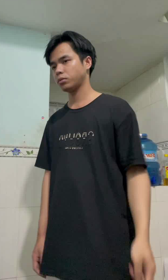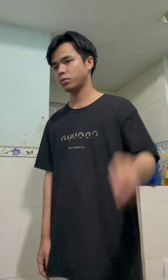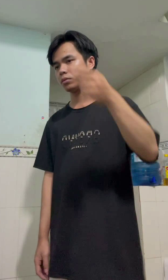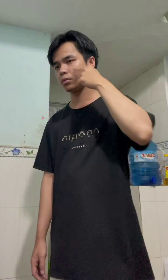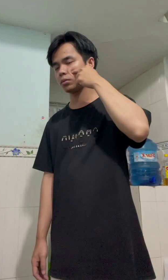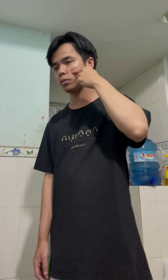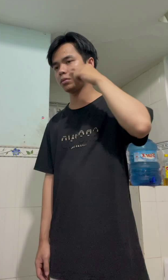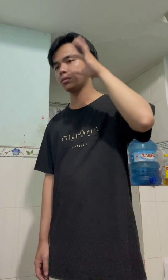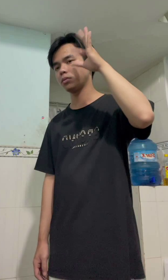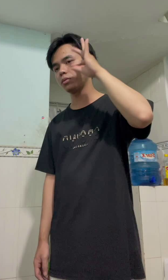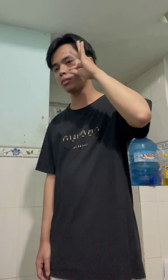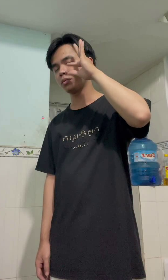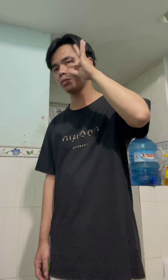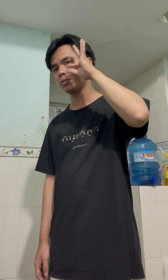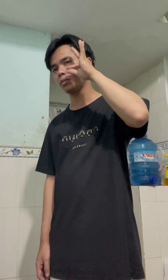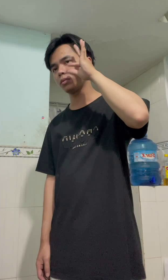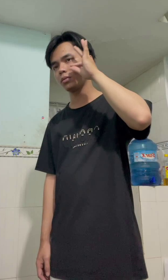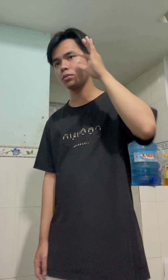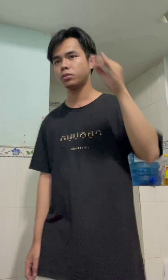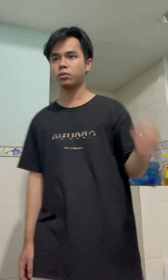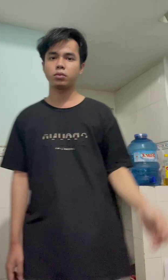lam quen